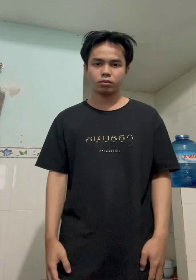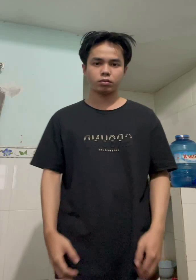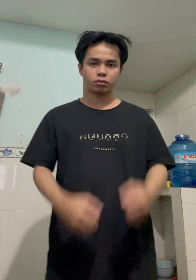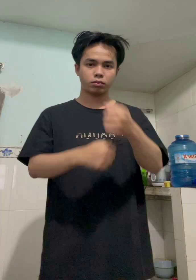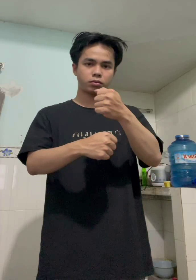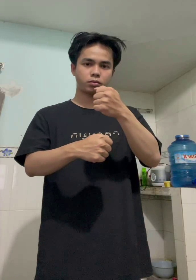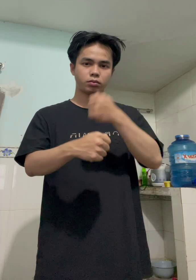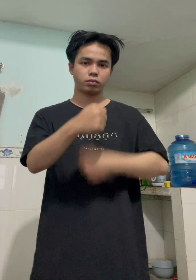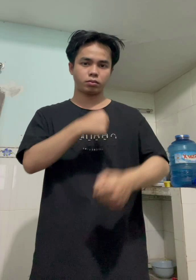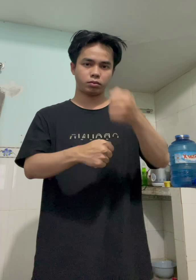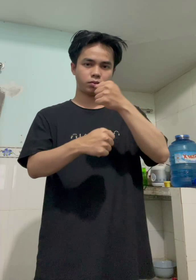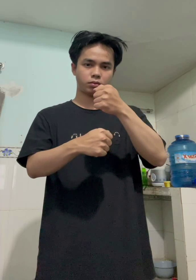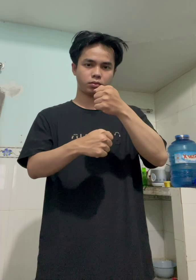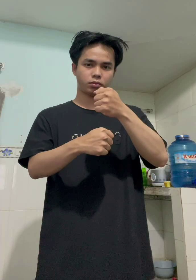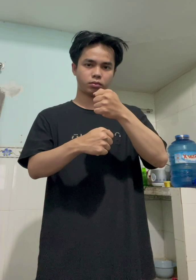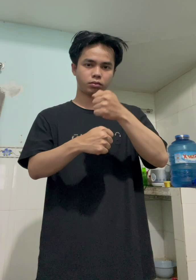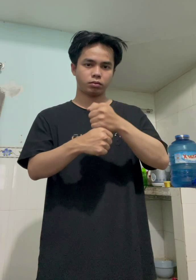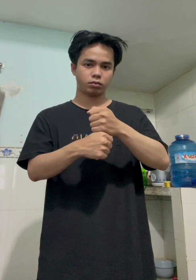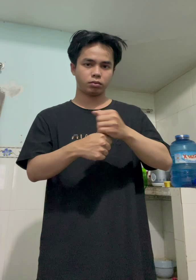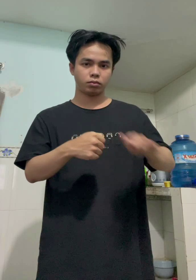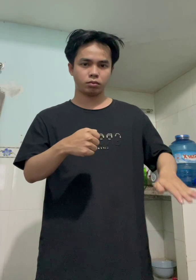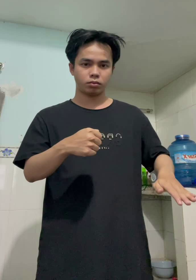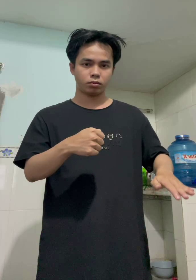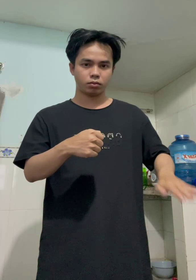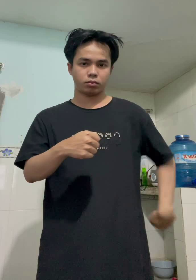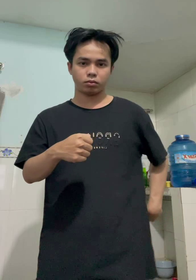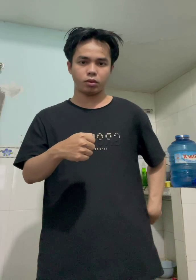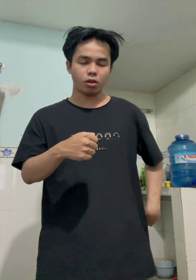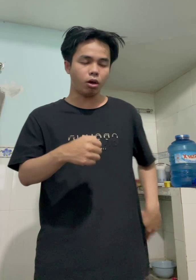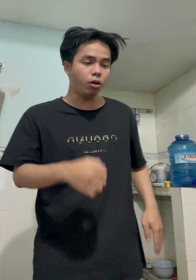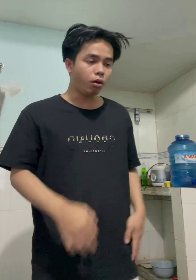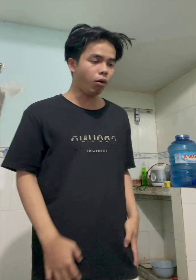nam sau